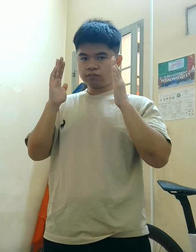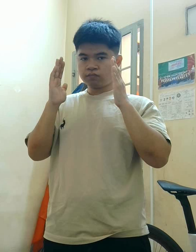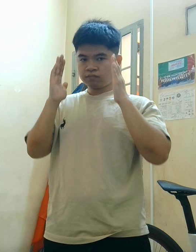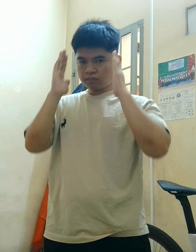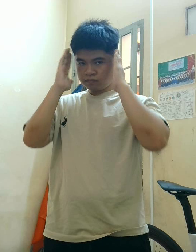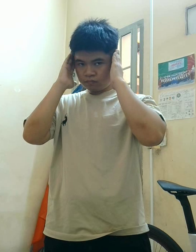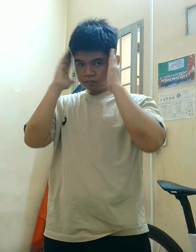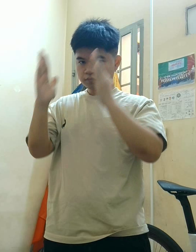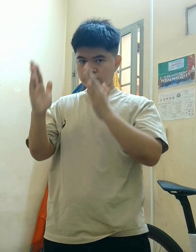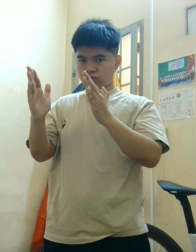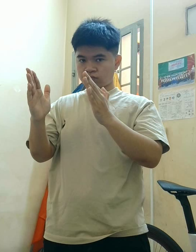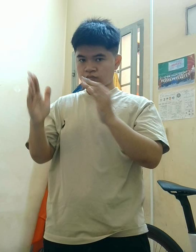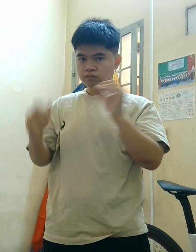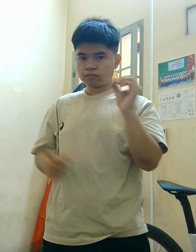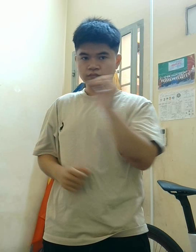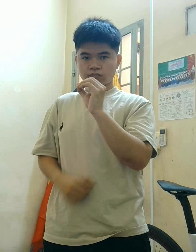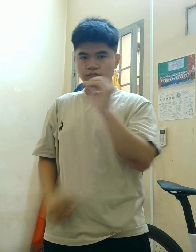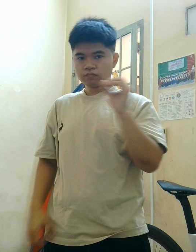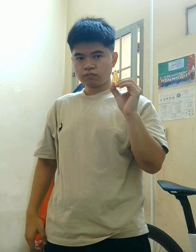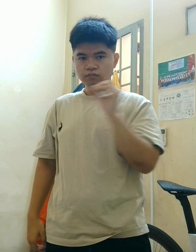khong quan tam